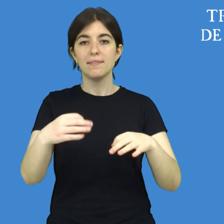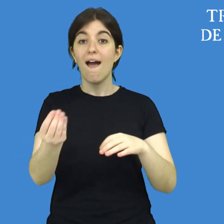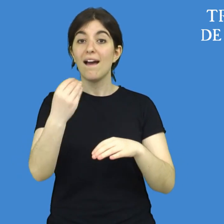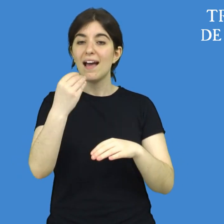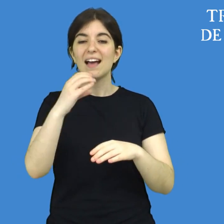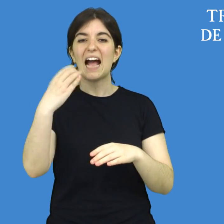comer